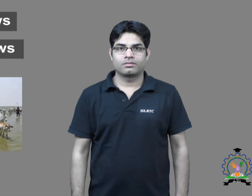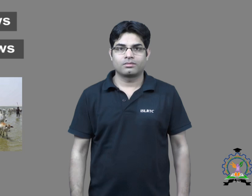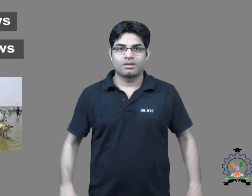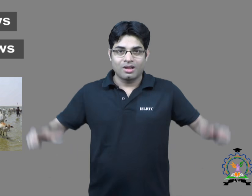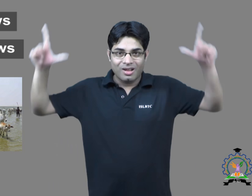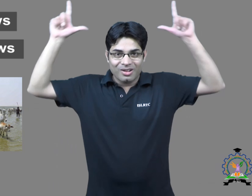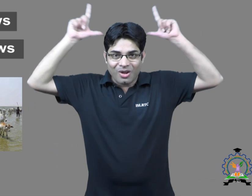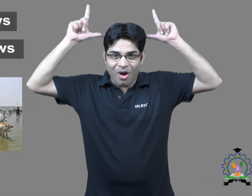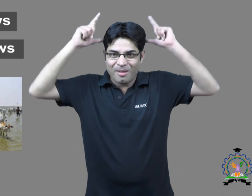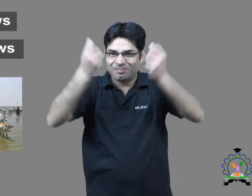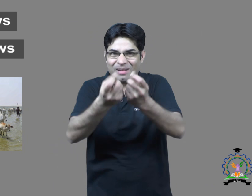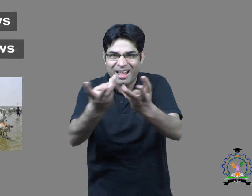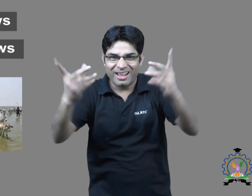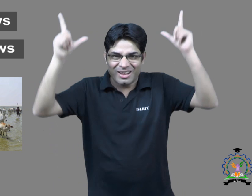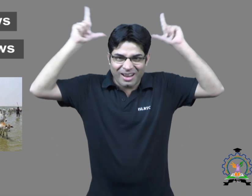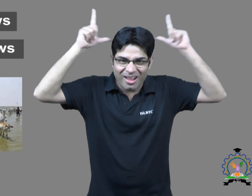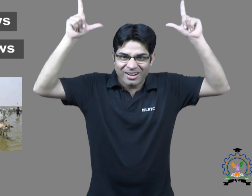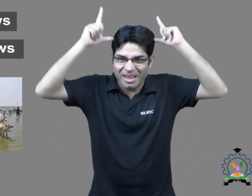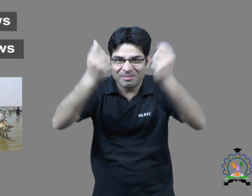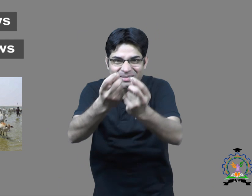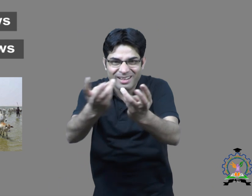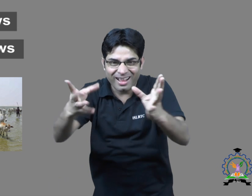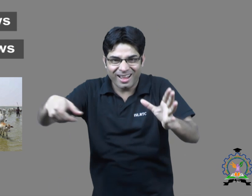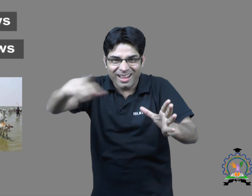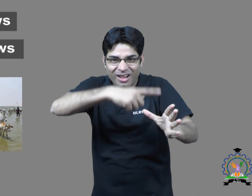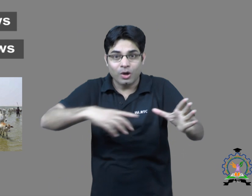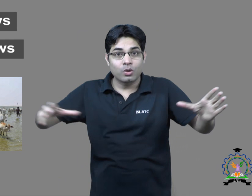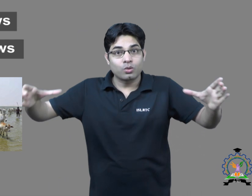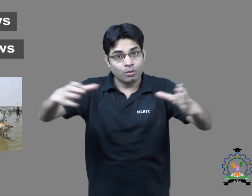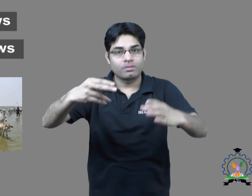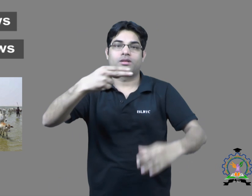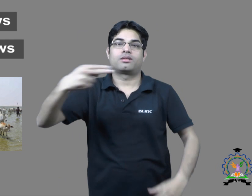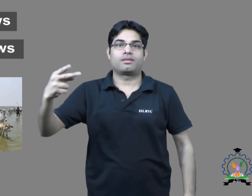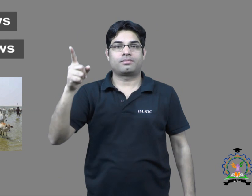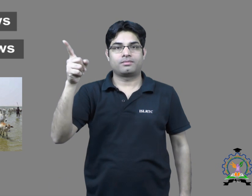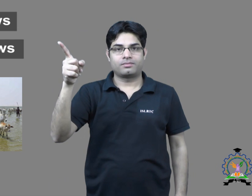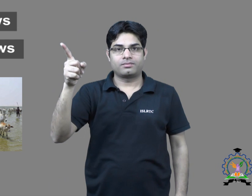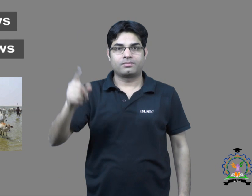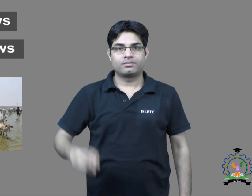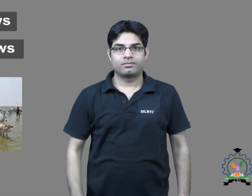Herd of Cows Drove of Cows